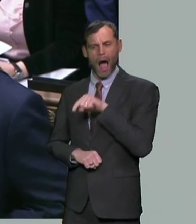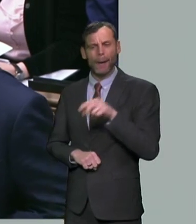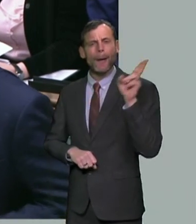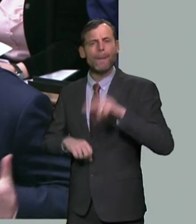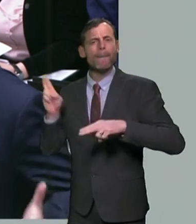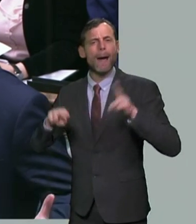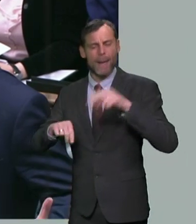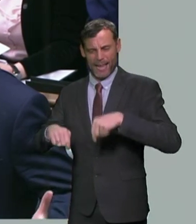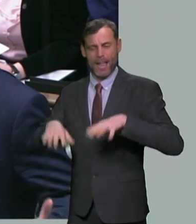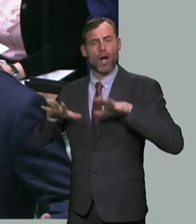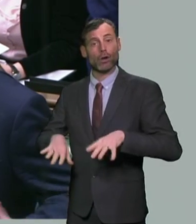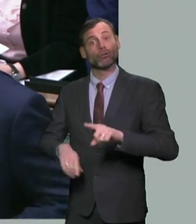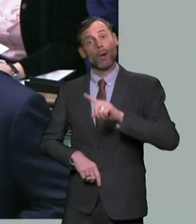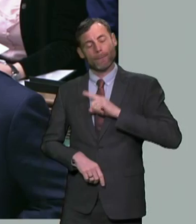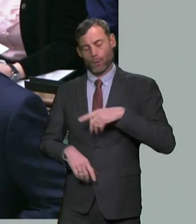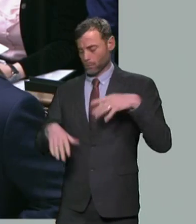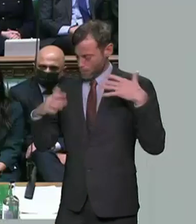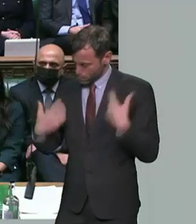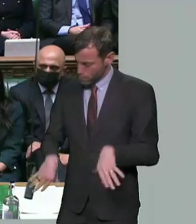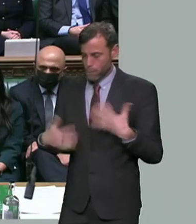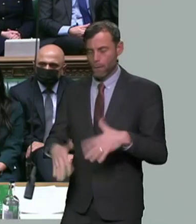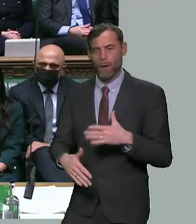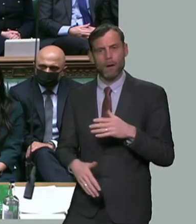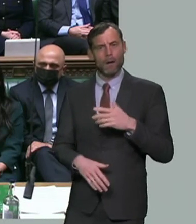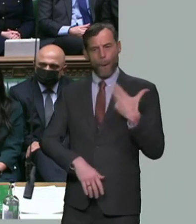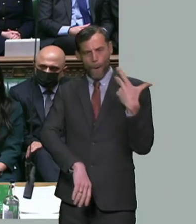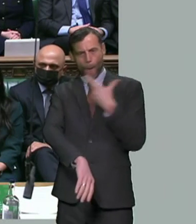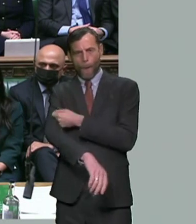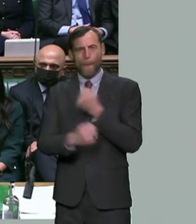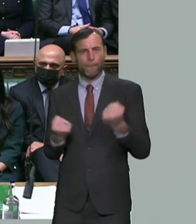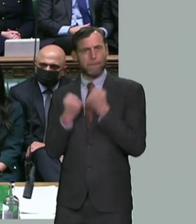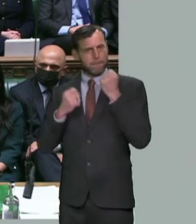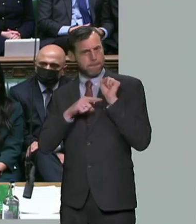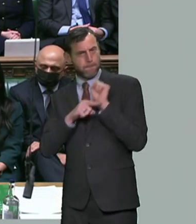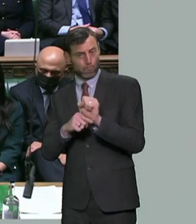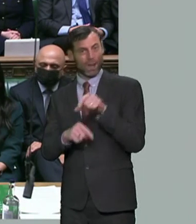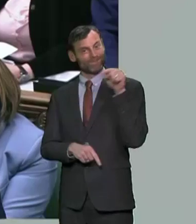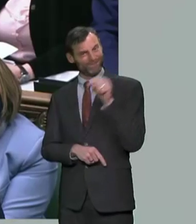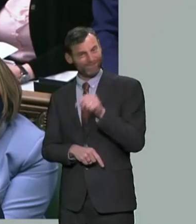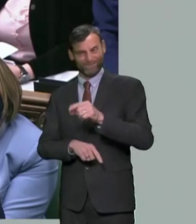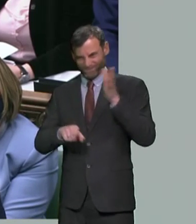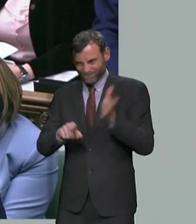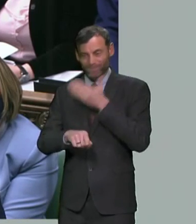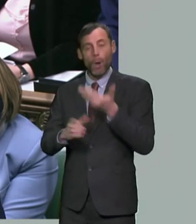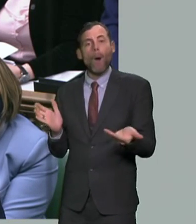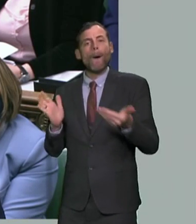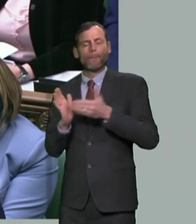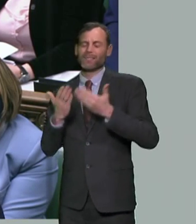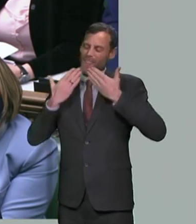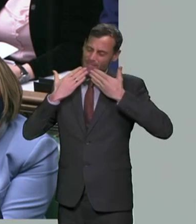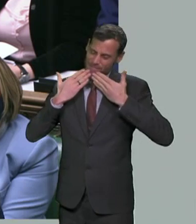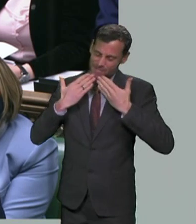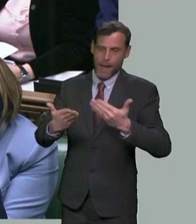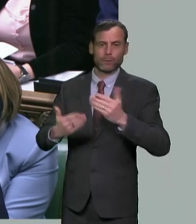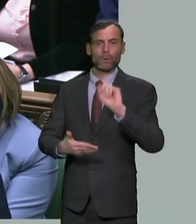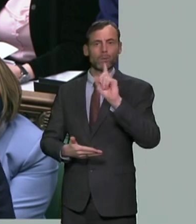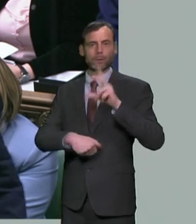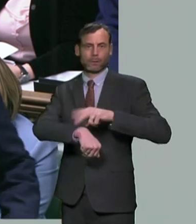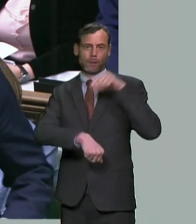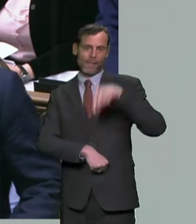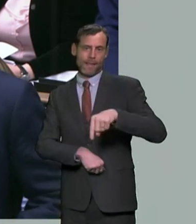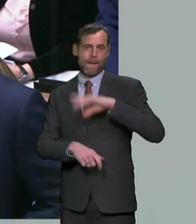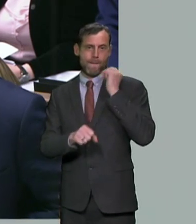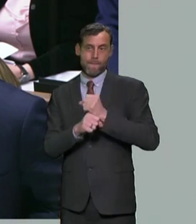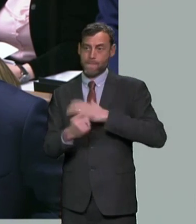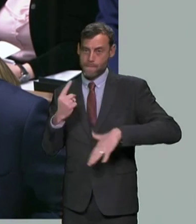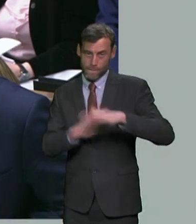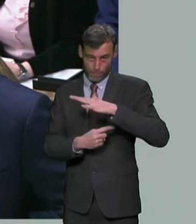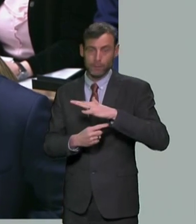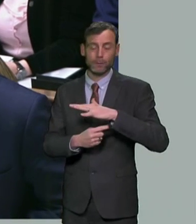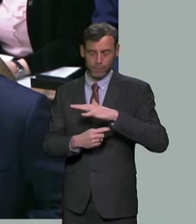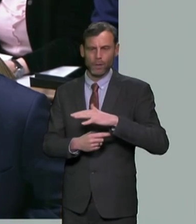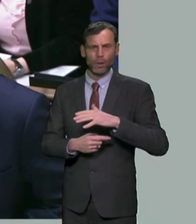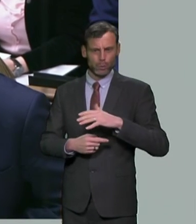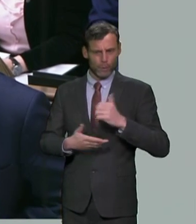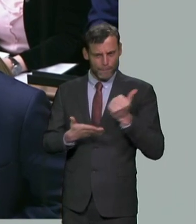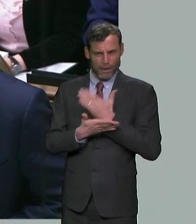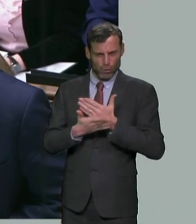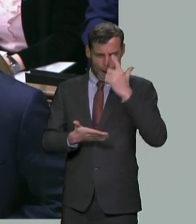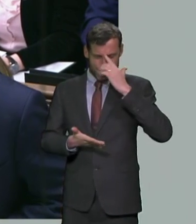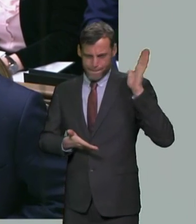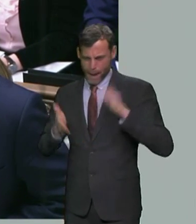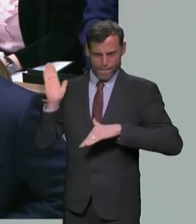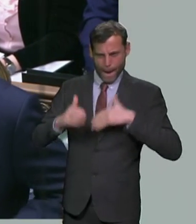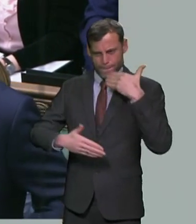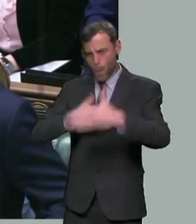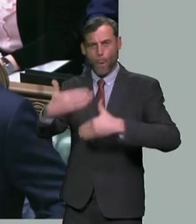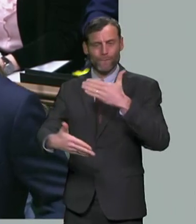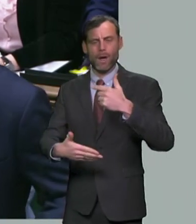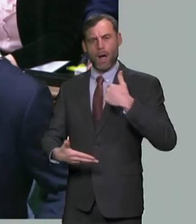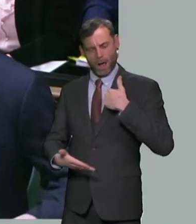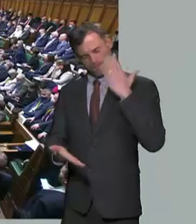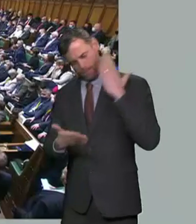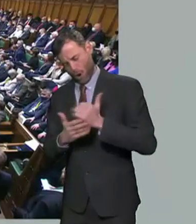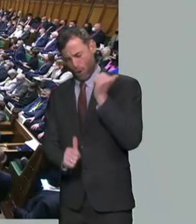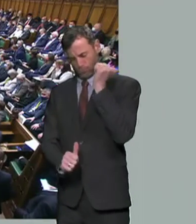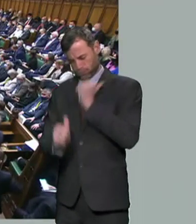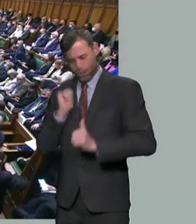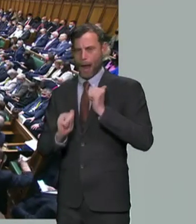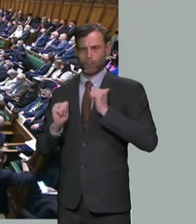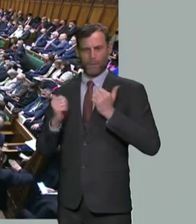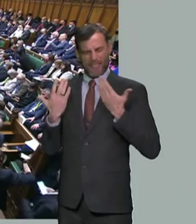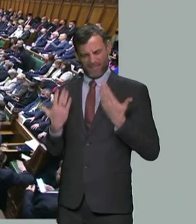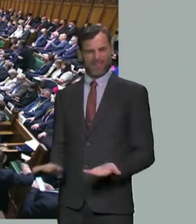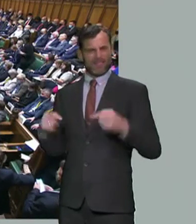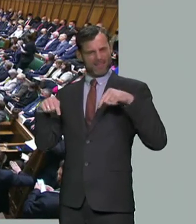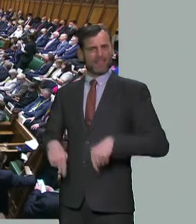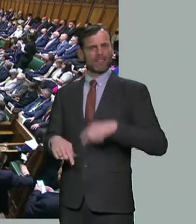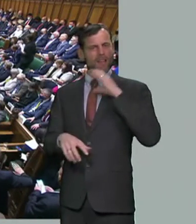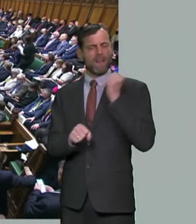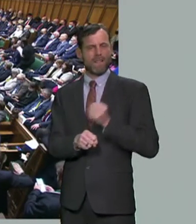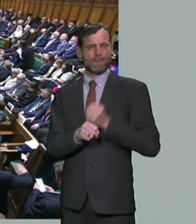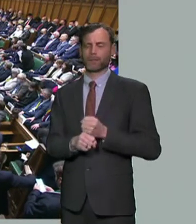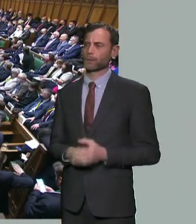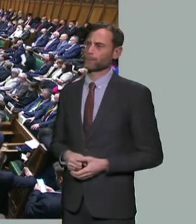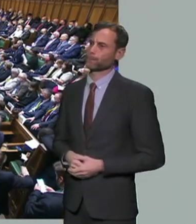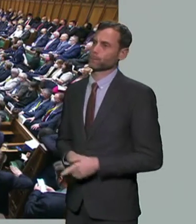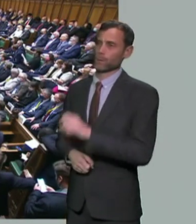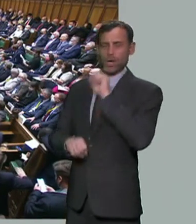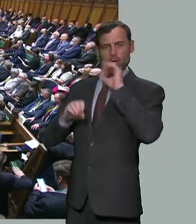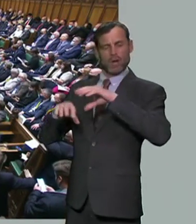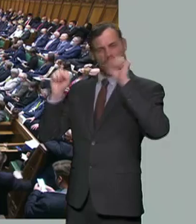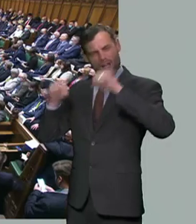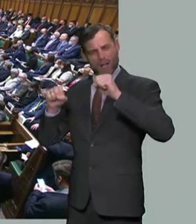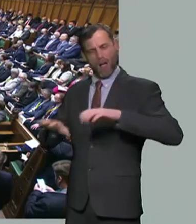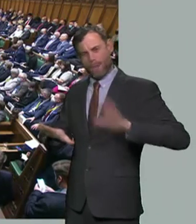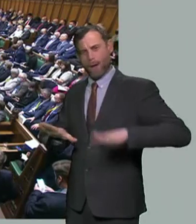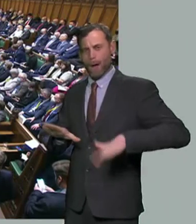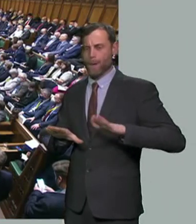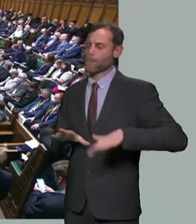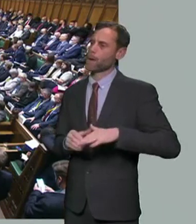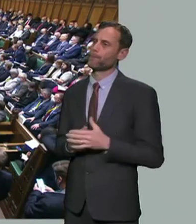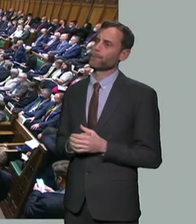is thanks to the booster roll-out and thanks to the work of staff up and down Whitehall, across Government and throughout the NHS, and I am intensely proud of what this Government have done.